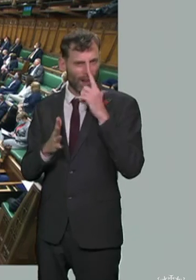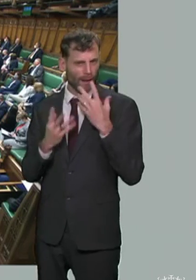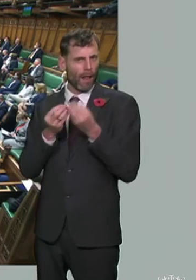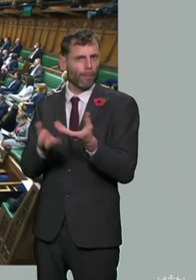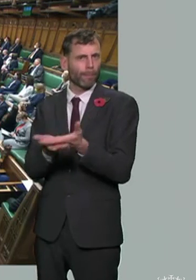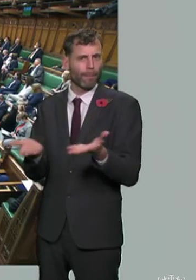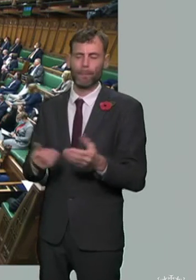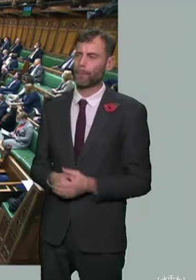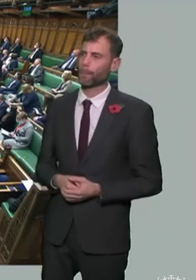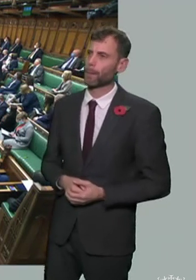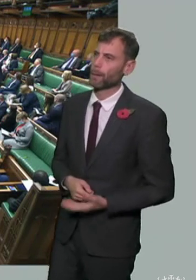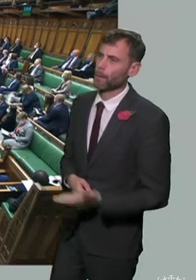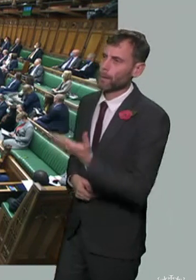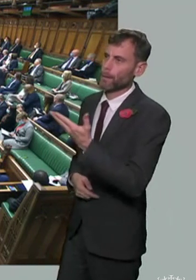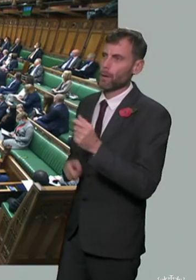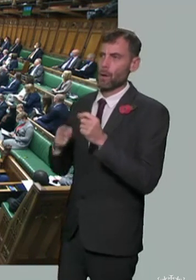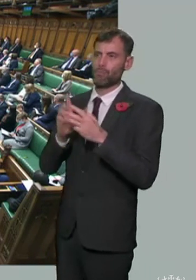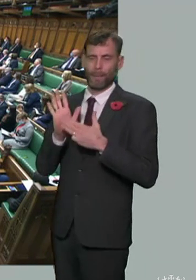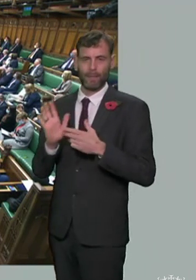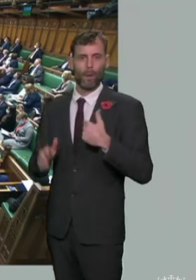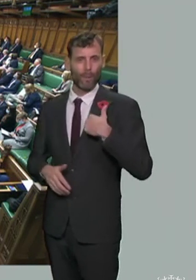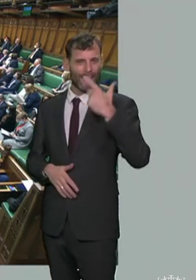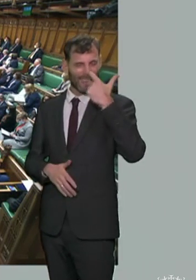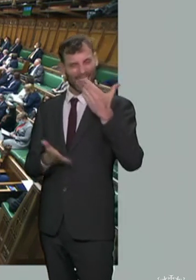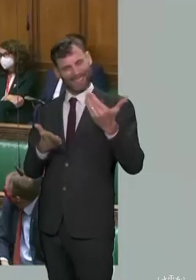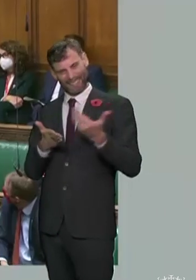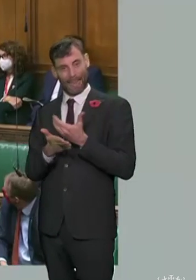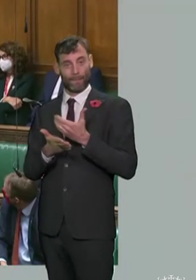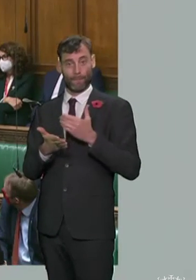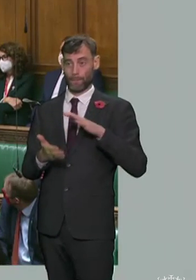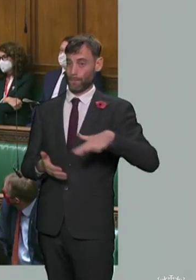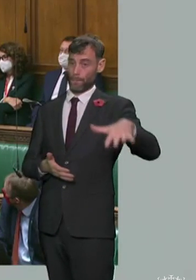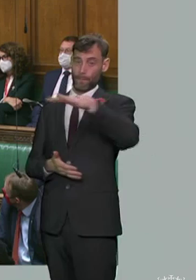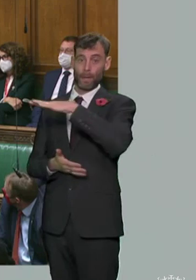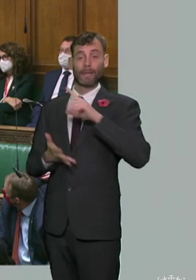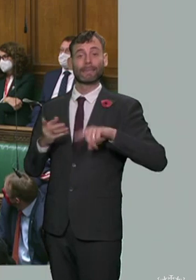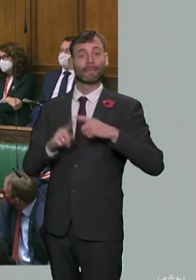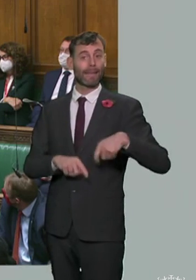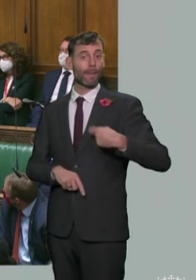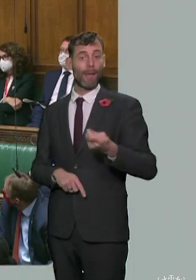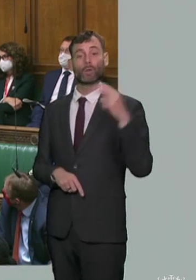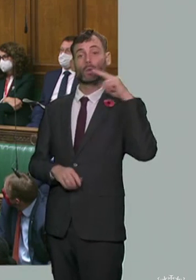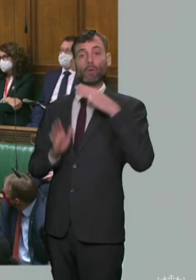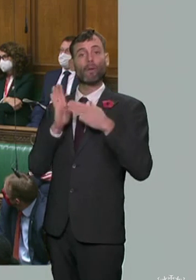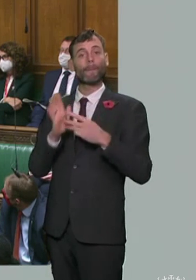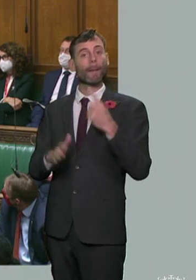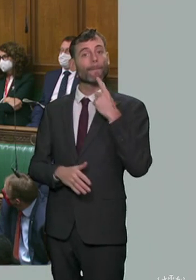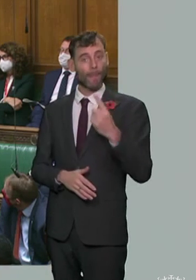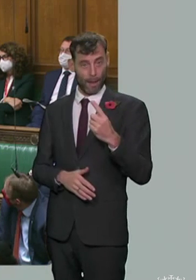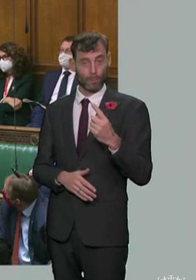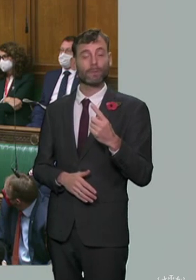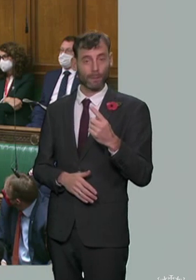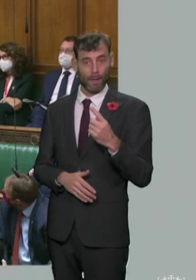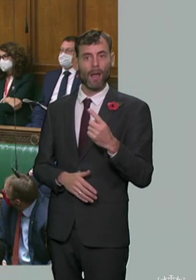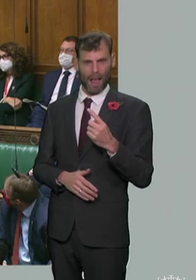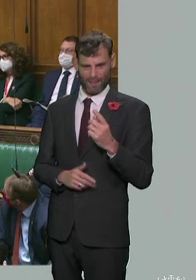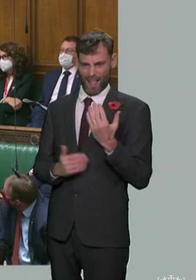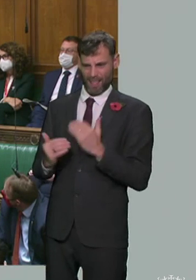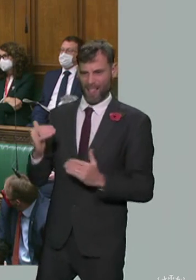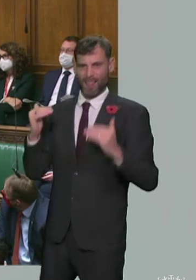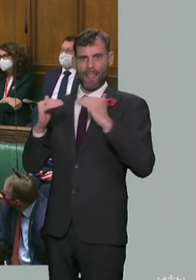Prime Minister, we can save the UK taxpayer £200 million and level up south London’s health service.